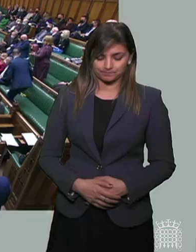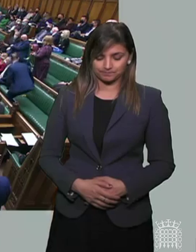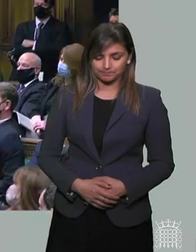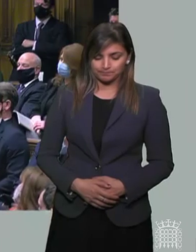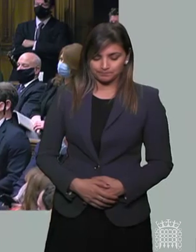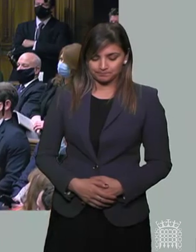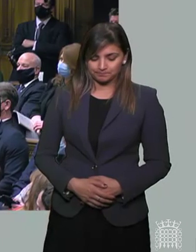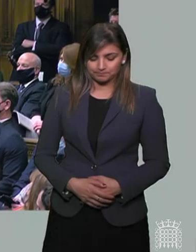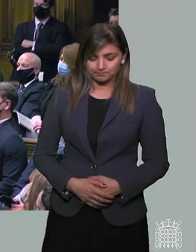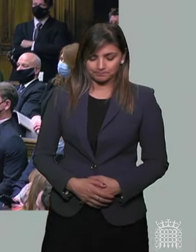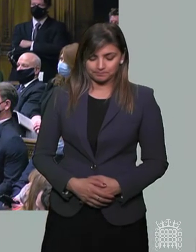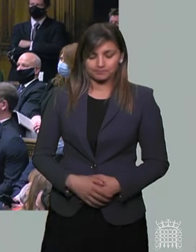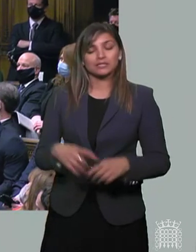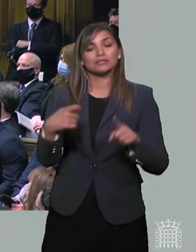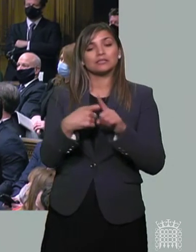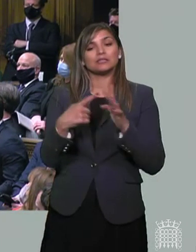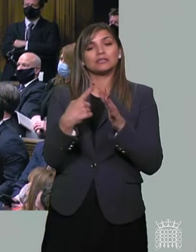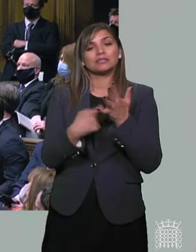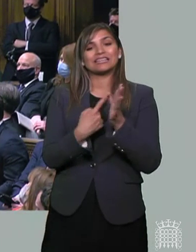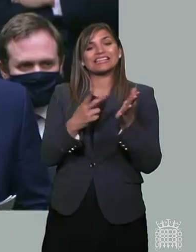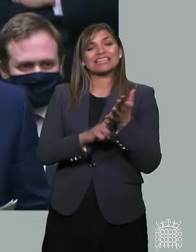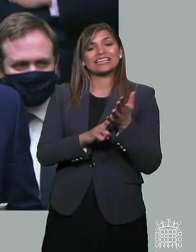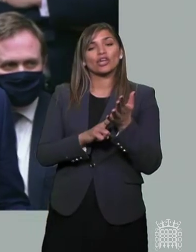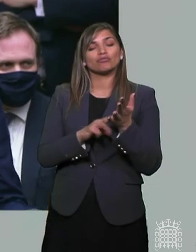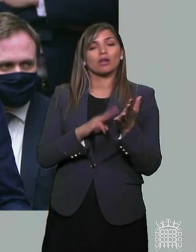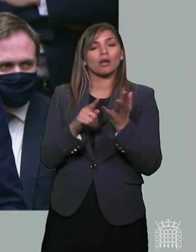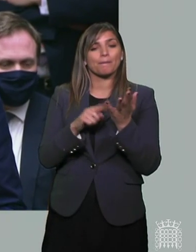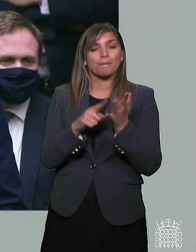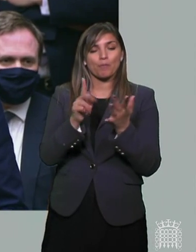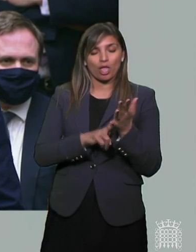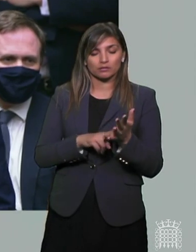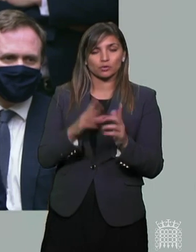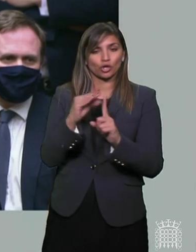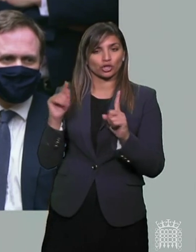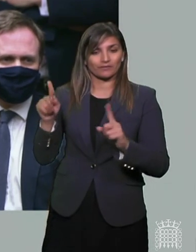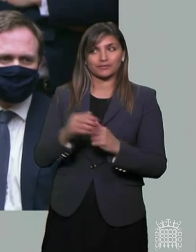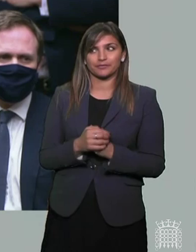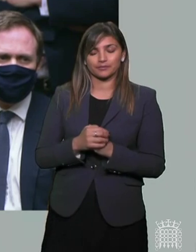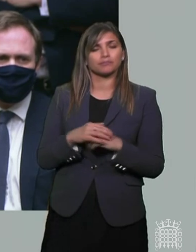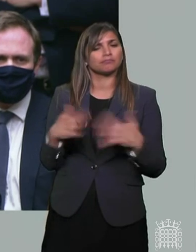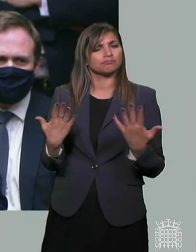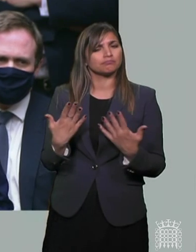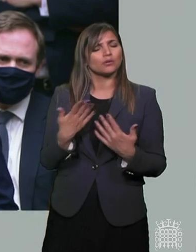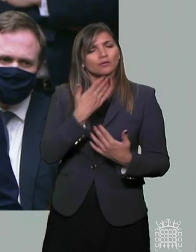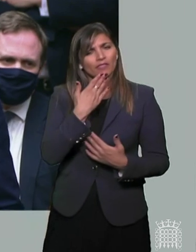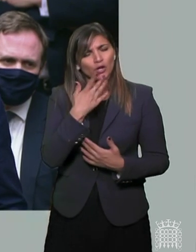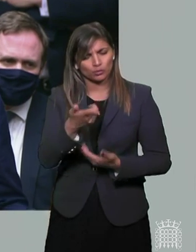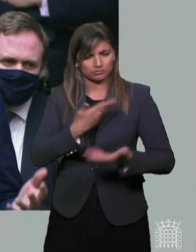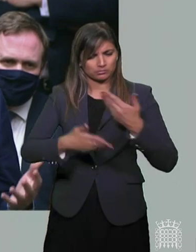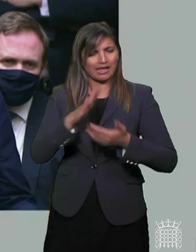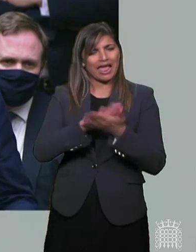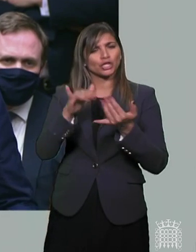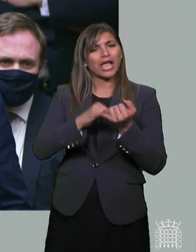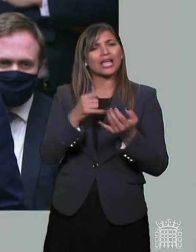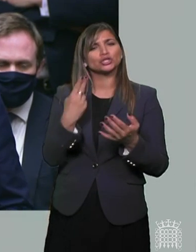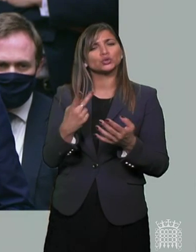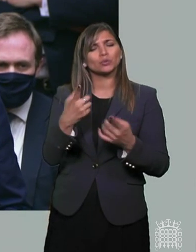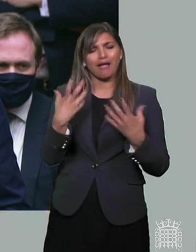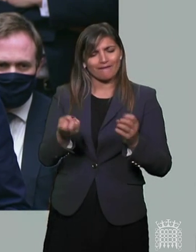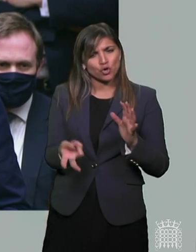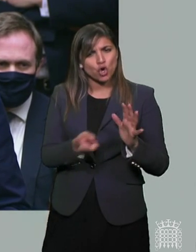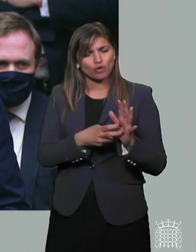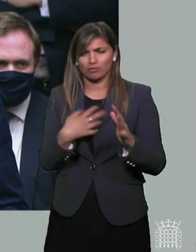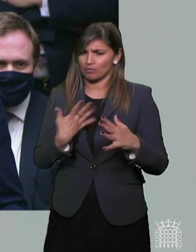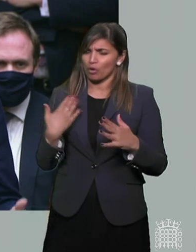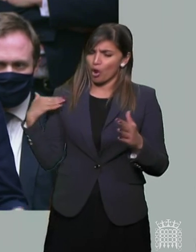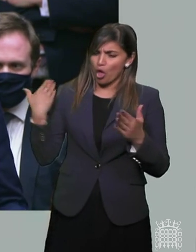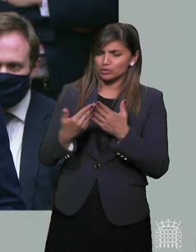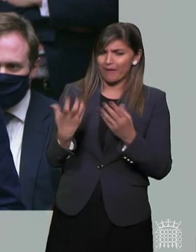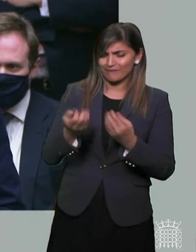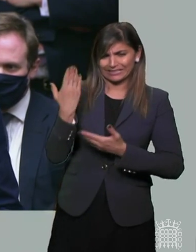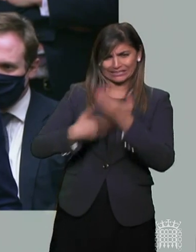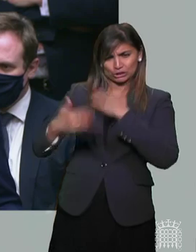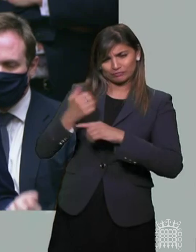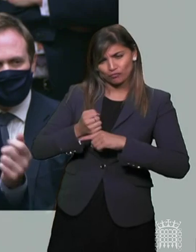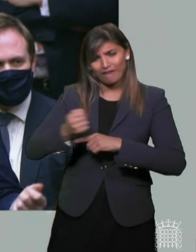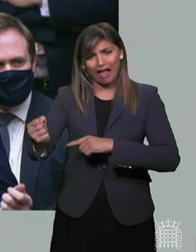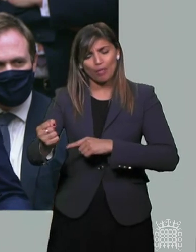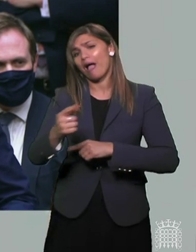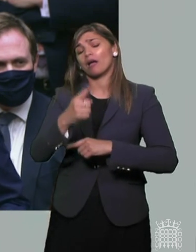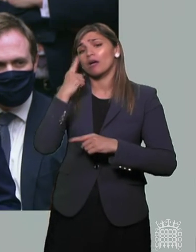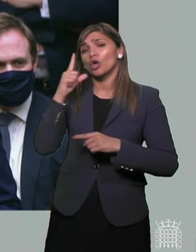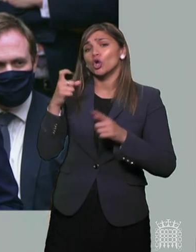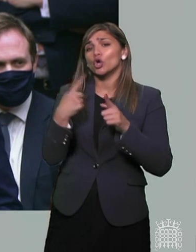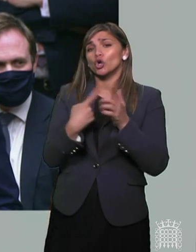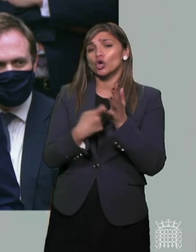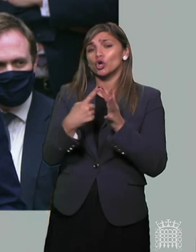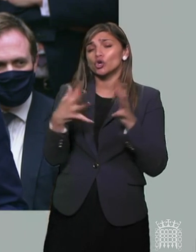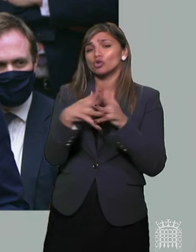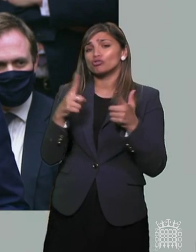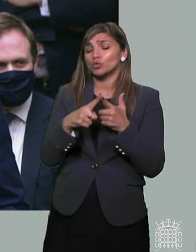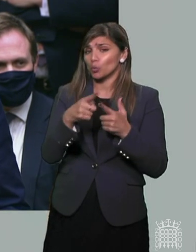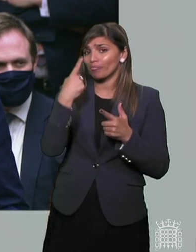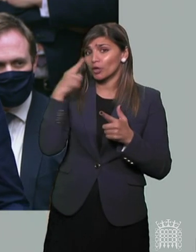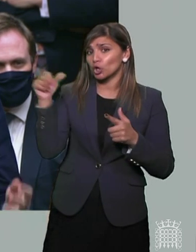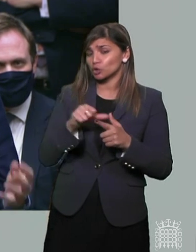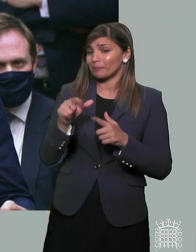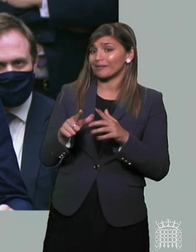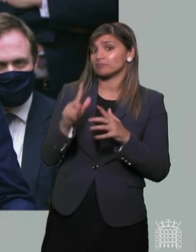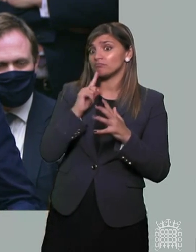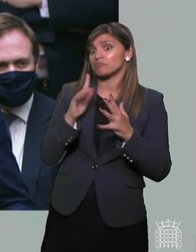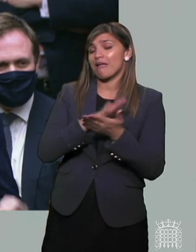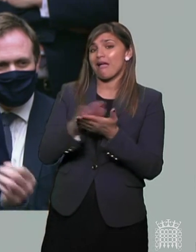Following confirmation of the Crewe to Manchester leg of High Speed 2, the Alstom factory in Crewe winning an HS2 rolling stock contract and Crewe’s long history at the heart of our railway industry, does the Prime Minister agree that Crewe is a strong contender for the headquarters of Great British Railways?